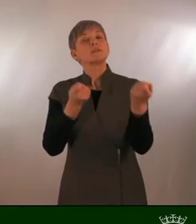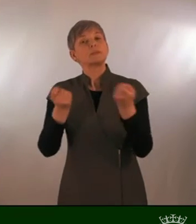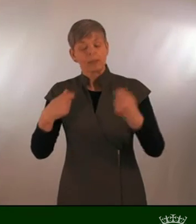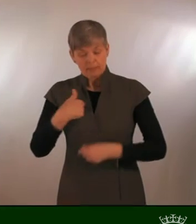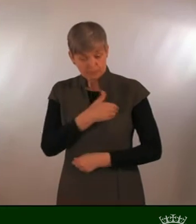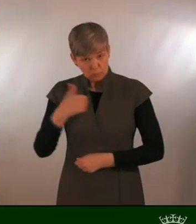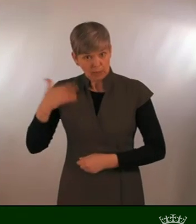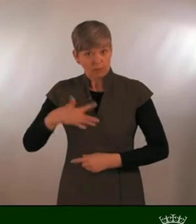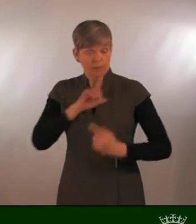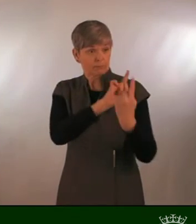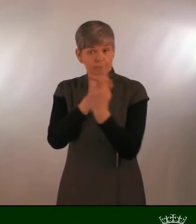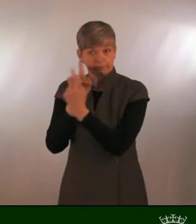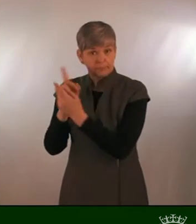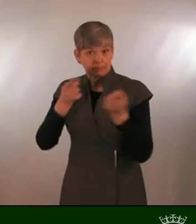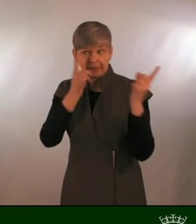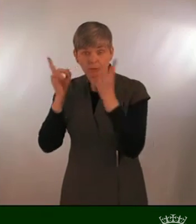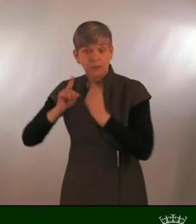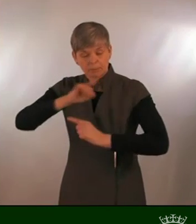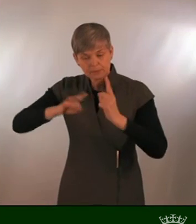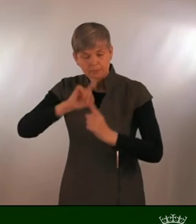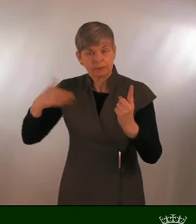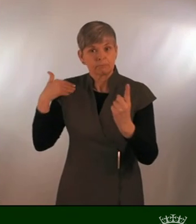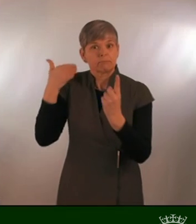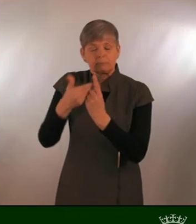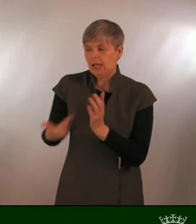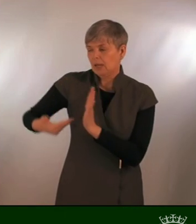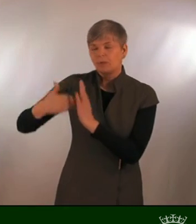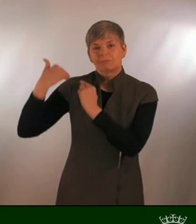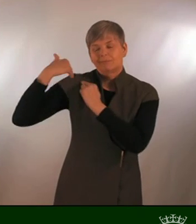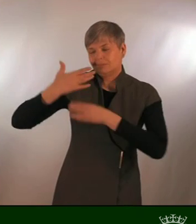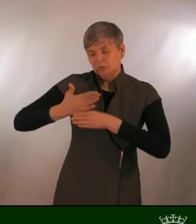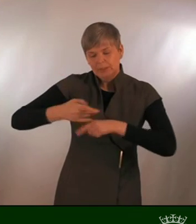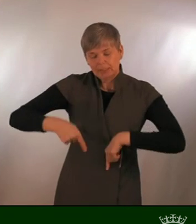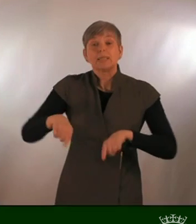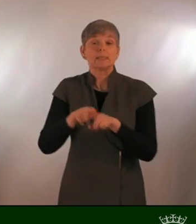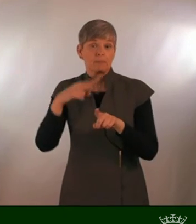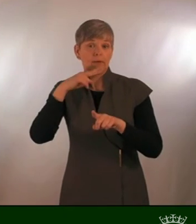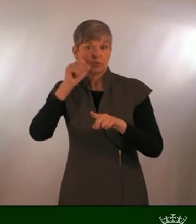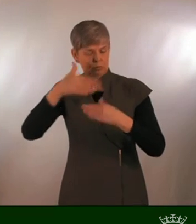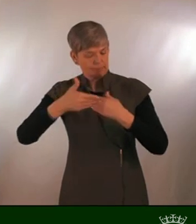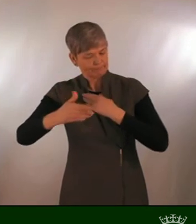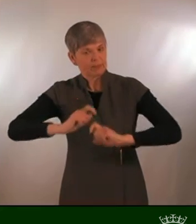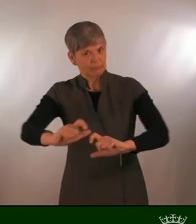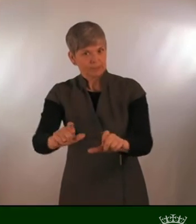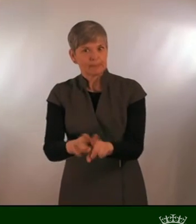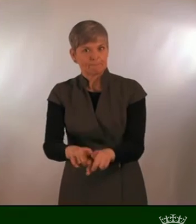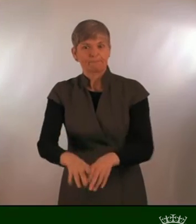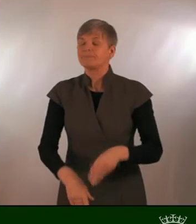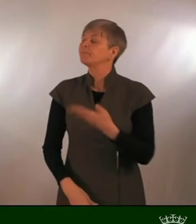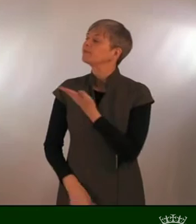This morning, I had meetings with ministerial colleagues and others. In addition to my duties in the House, I shall have further such meetings later today.